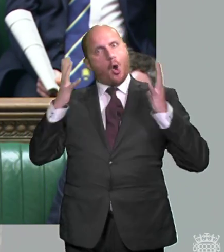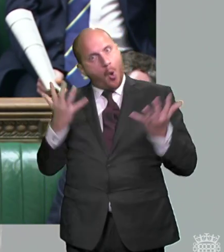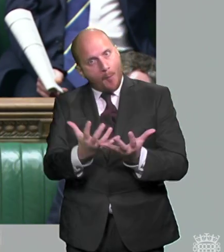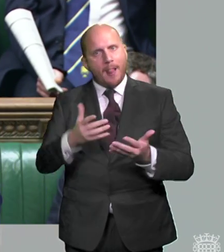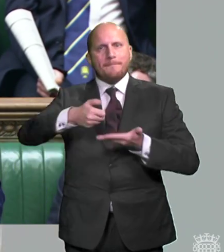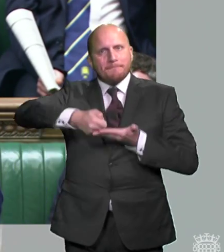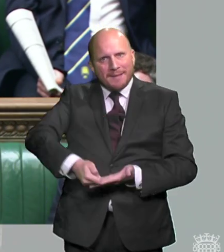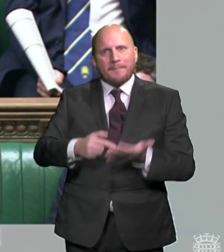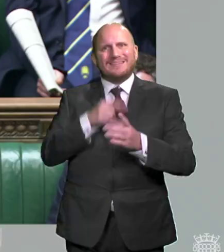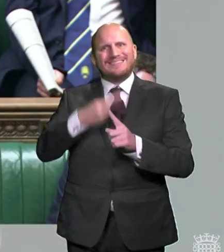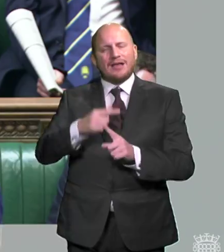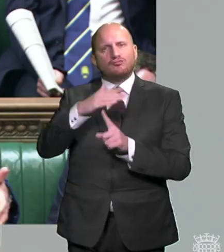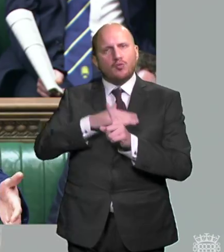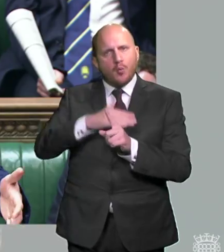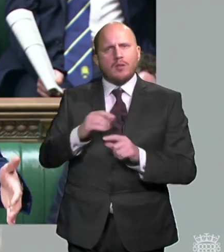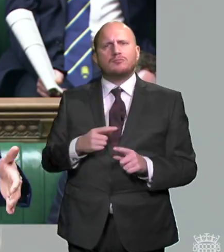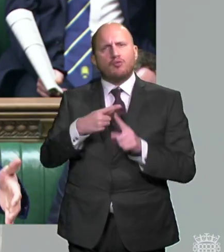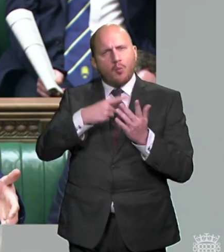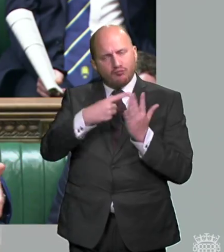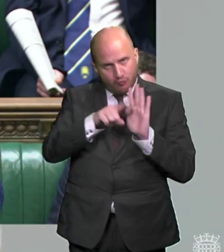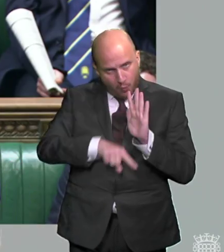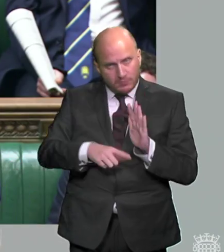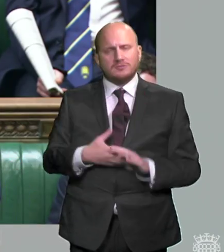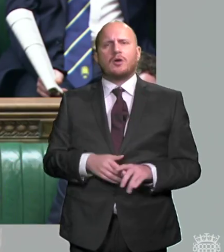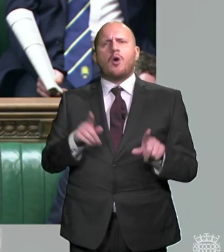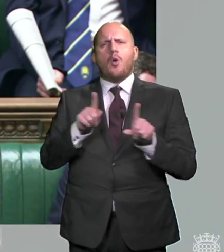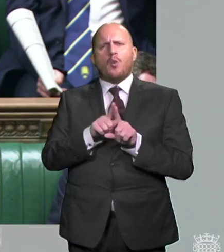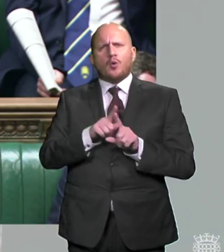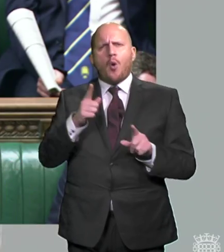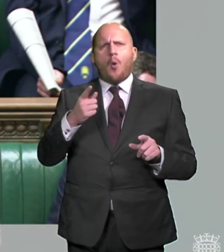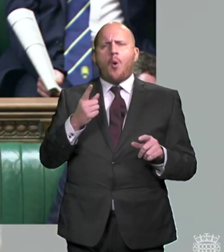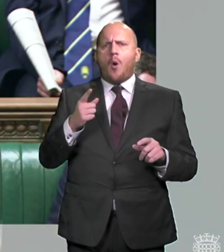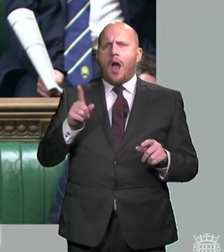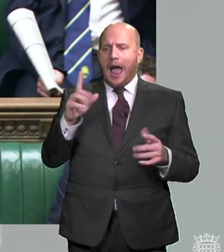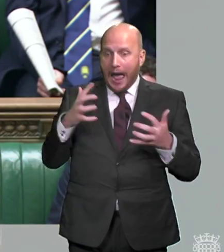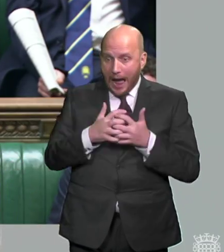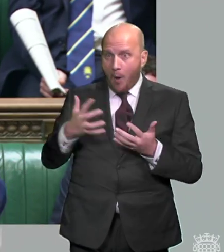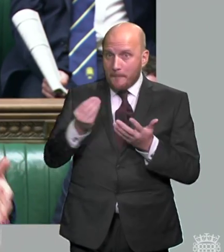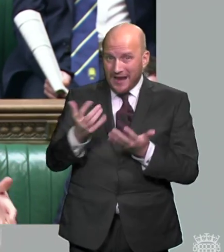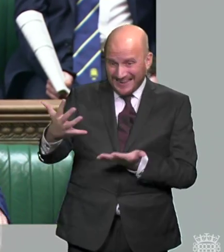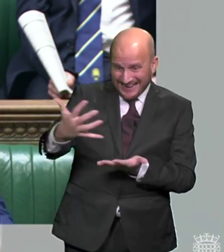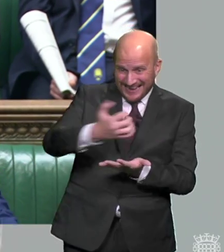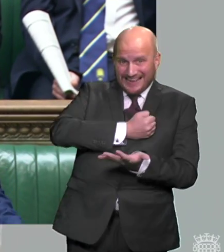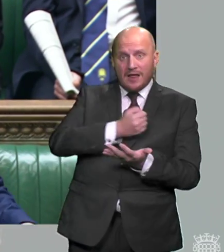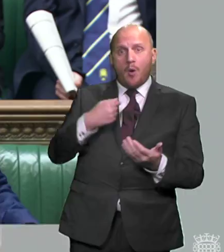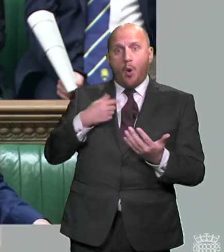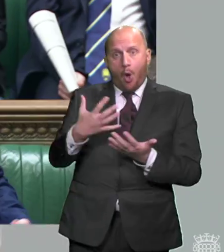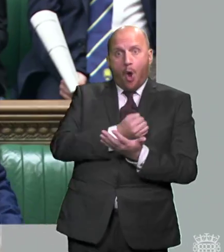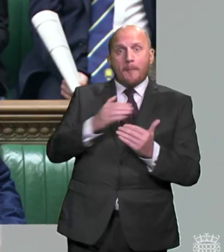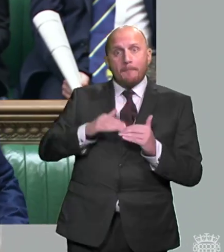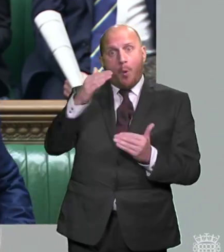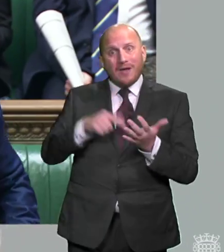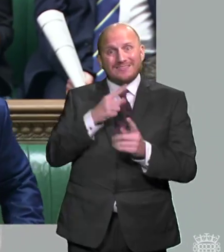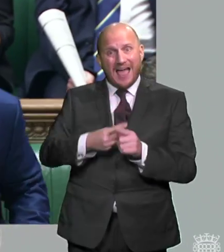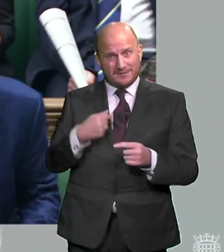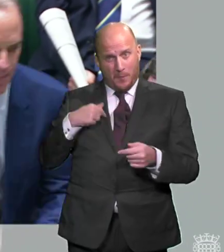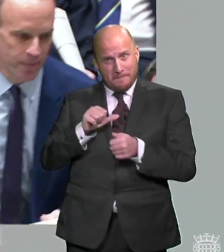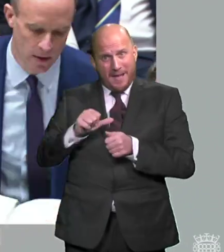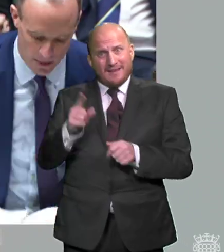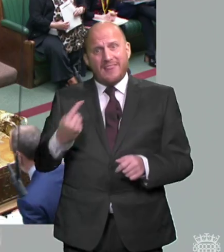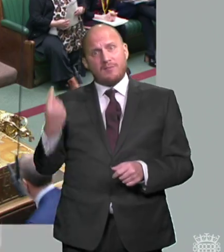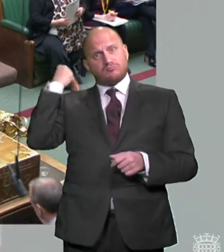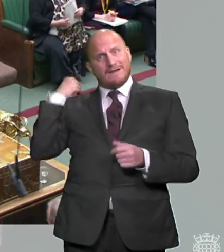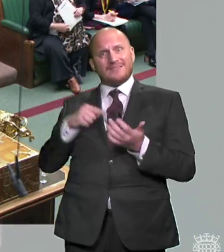We have lowered the tax gap—the difference between the tax owed and the tax raised—to its lowest level, certainly lower than under the last Labour Government, and we will continue to do so.